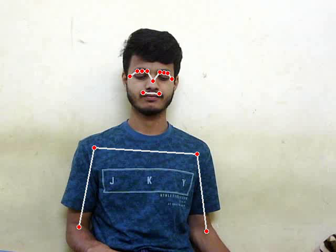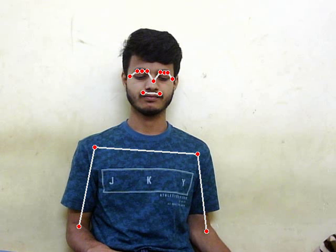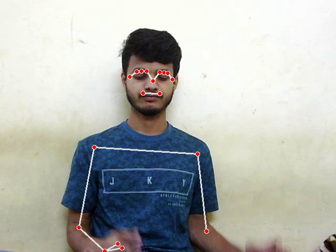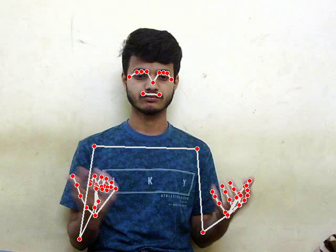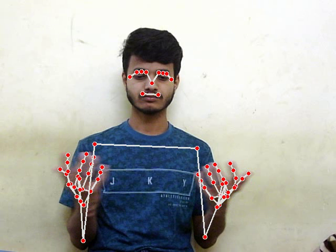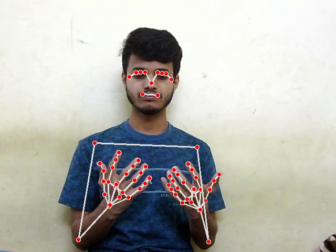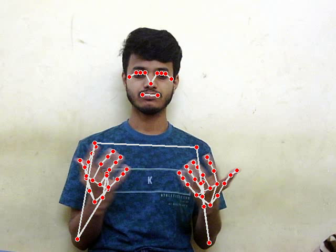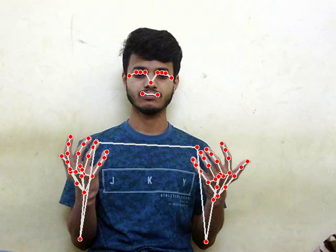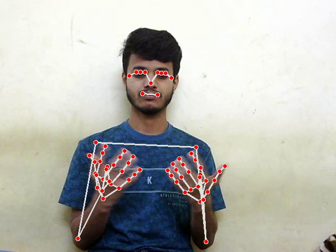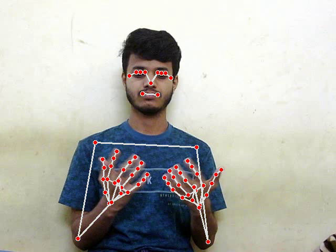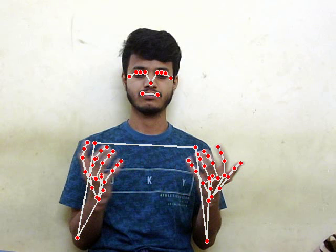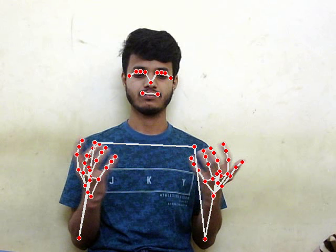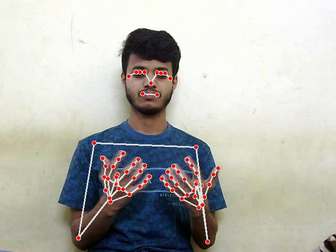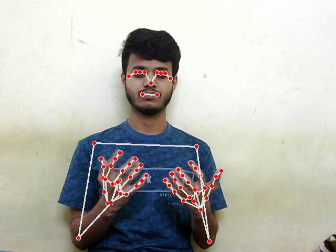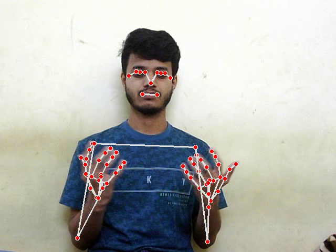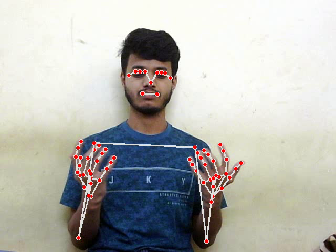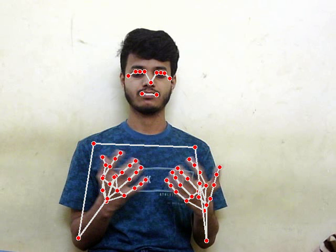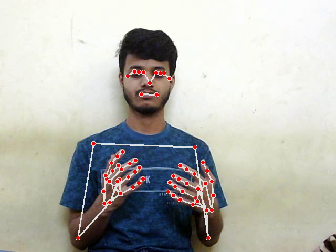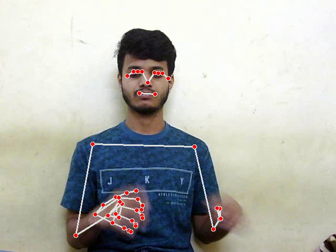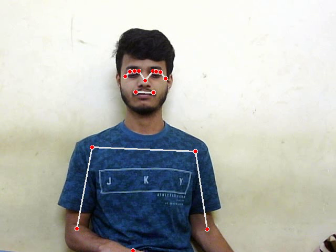what